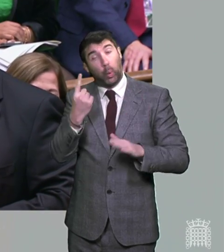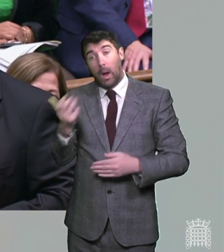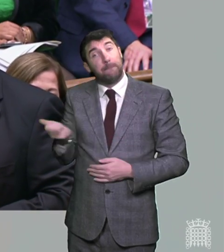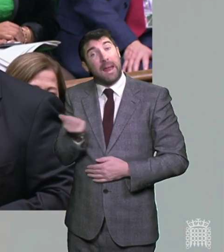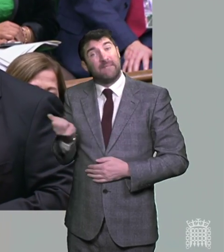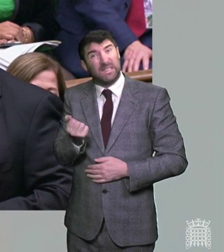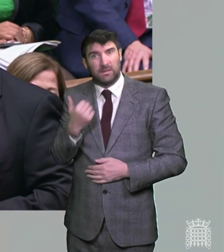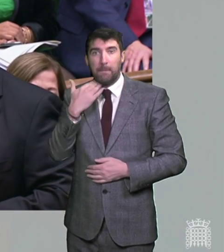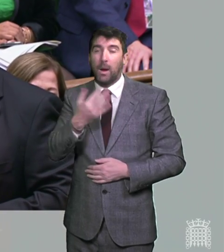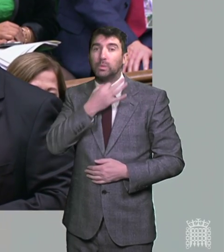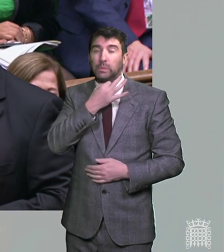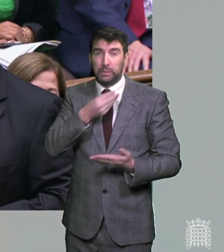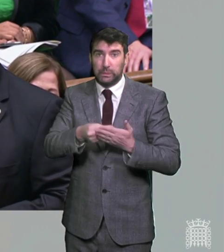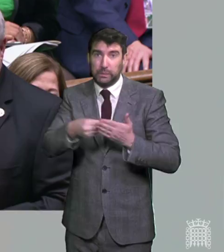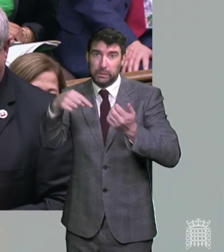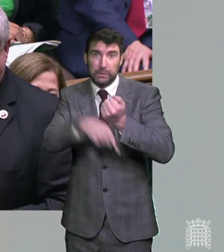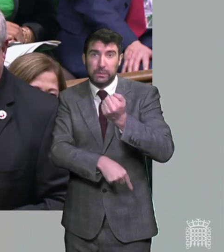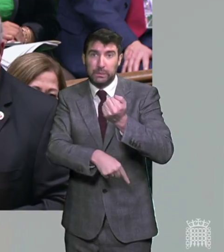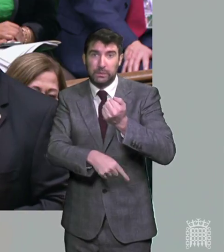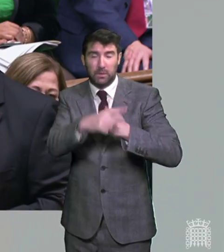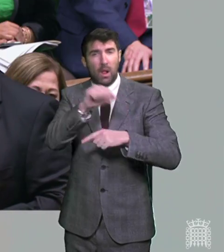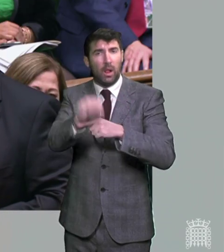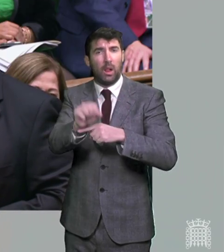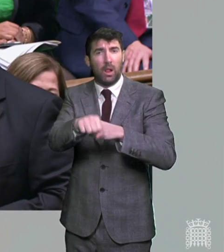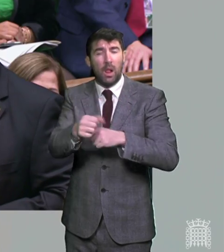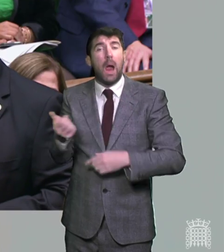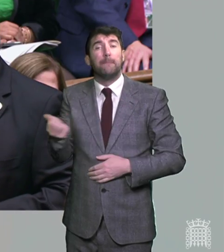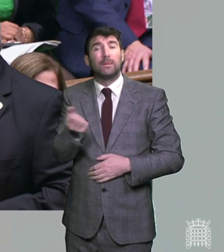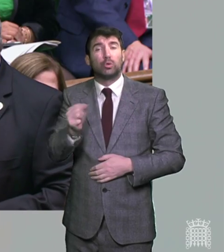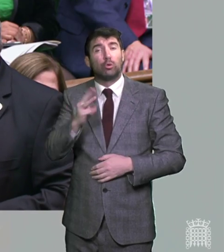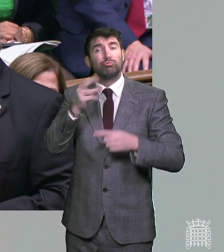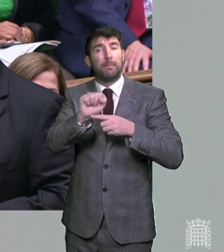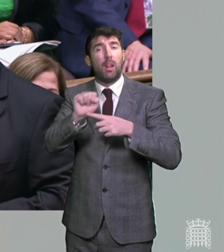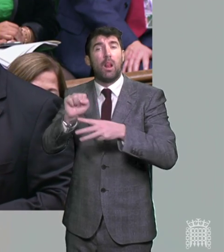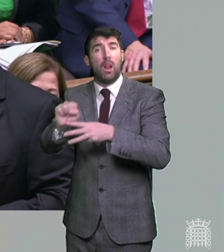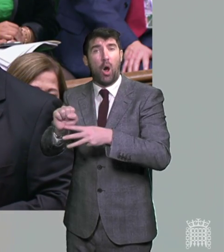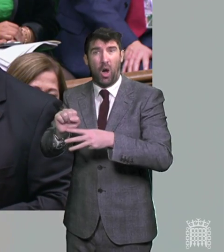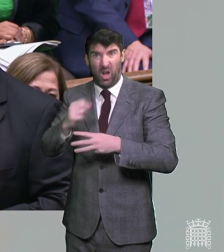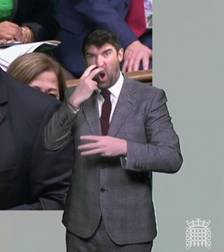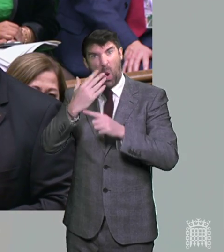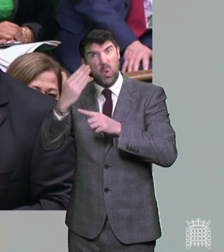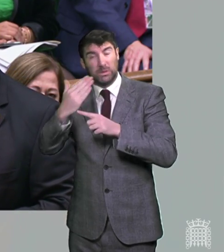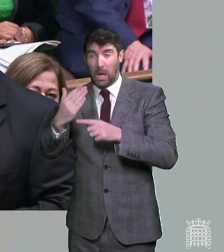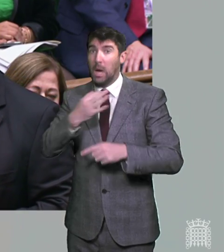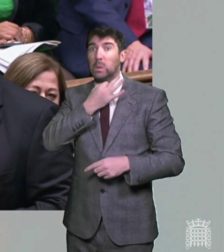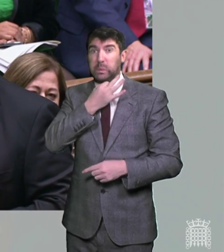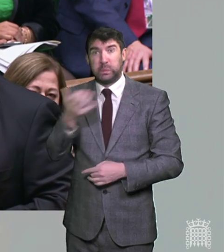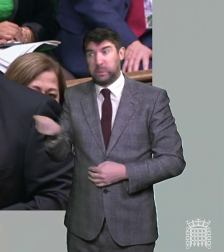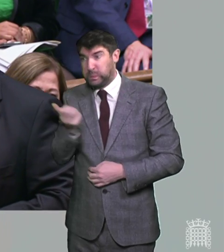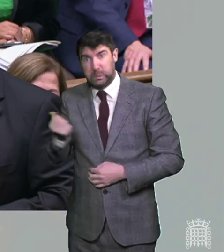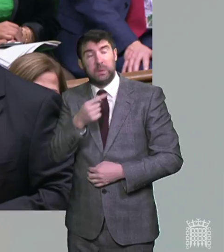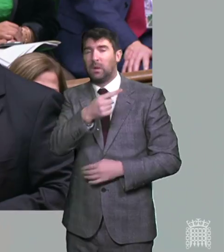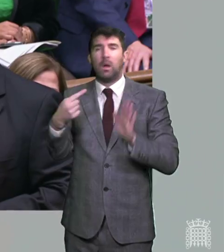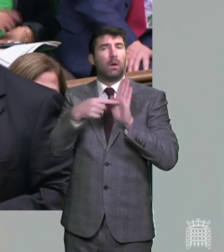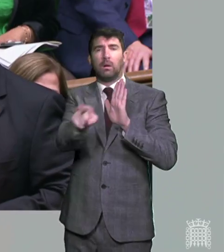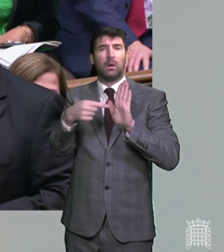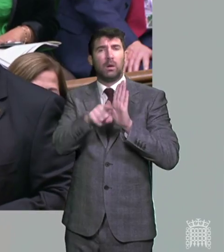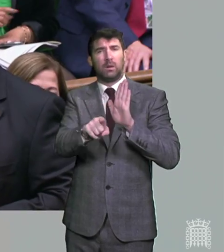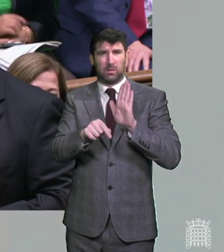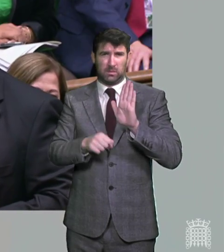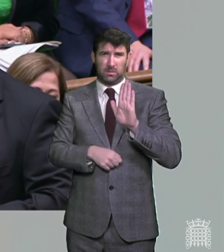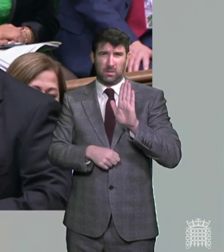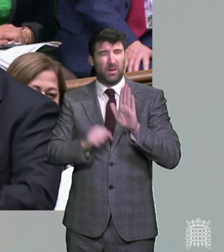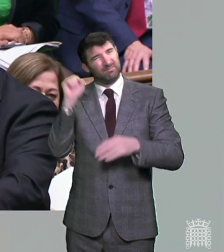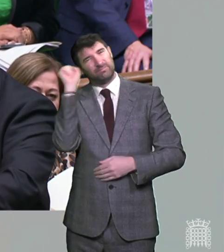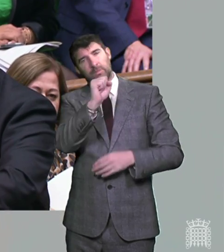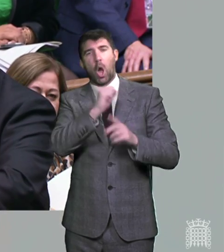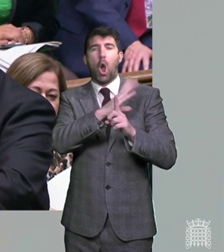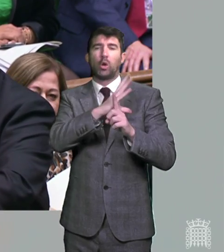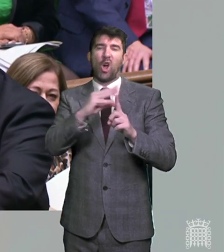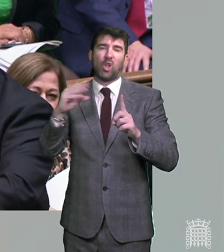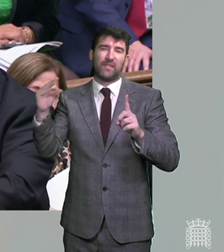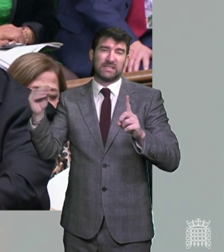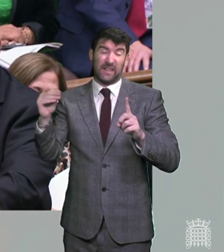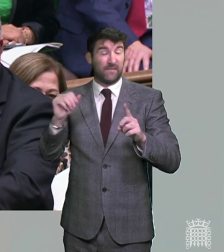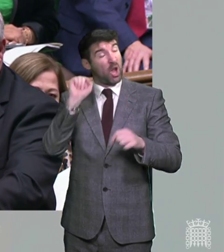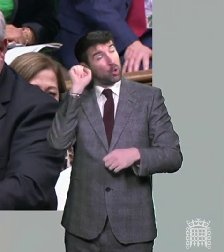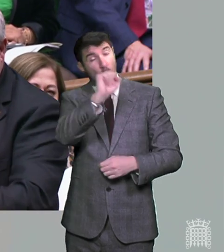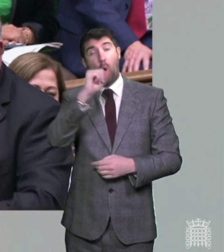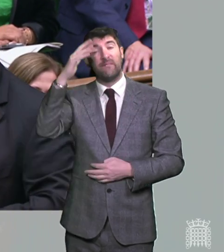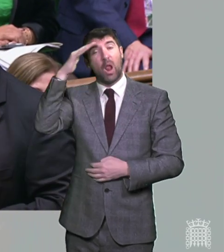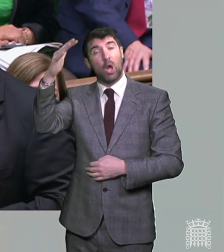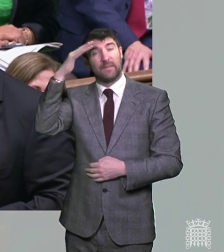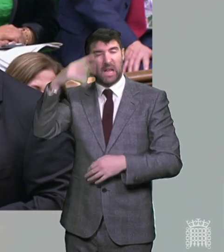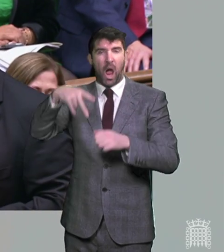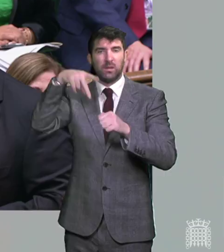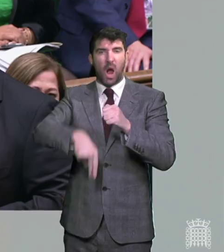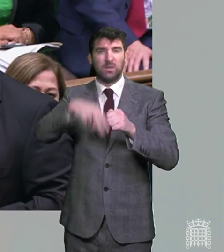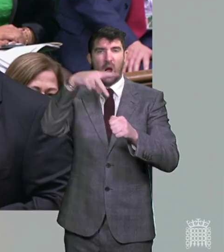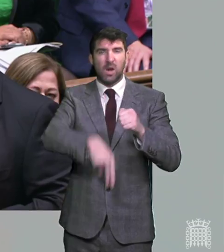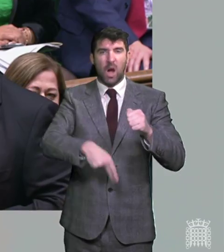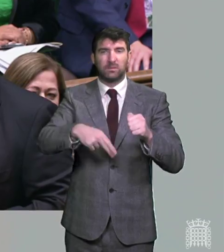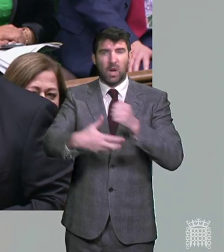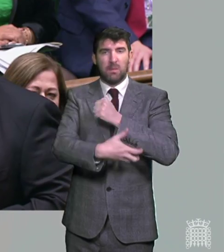The Prime Minister keeps telling us that difficult decisions need to be made, but austerity 2.0 is not a difficult decision; it is what it has always been—a Tory political choice to hit the poorest hardest.